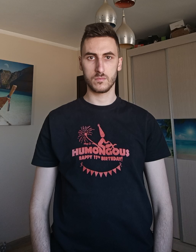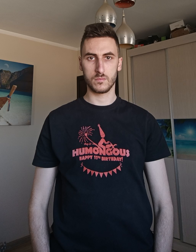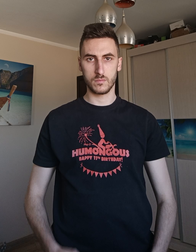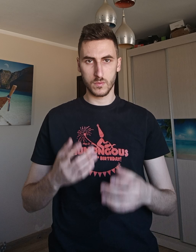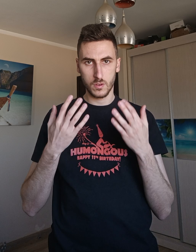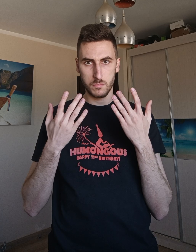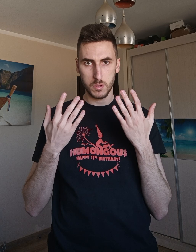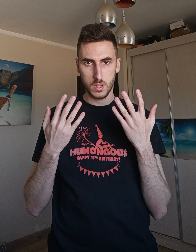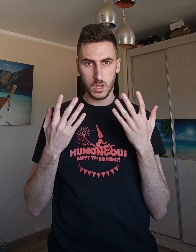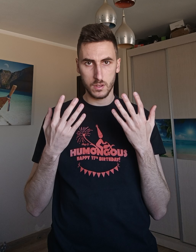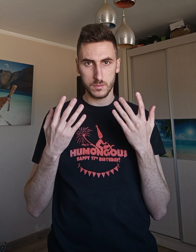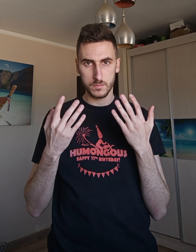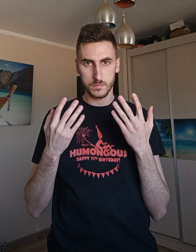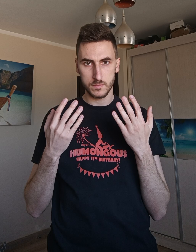מתי